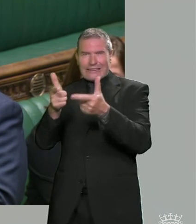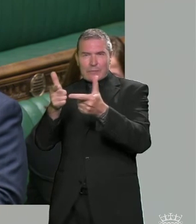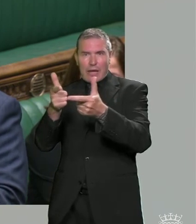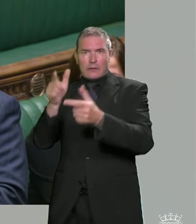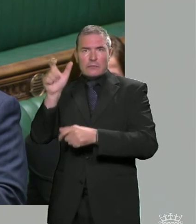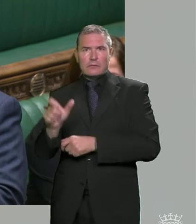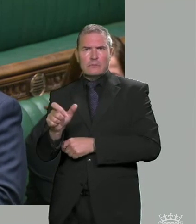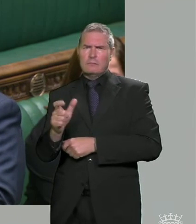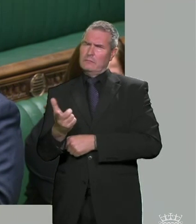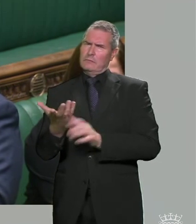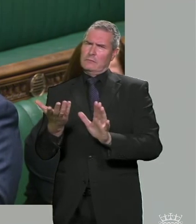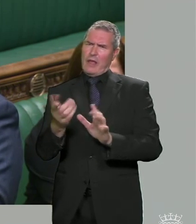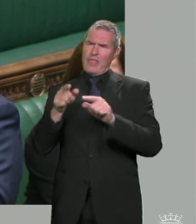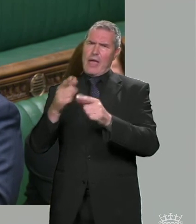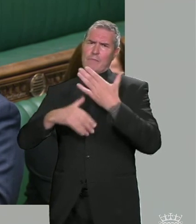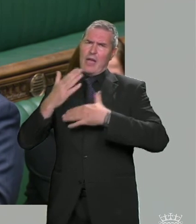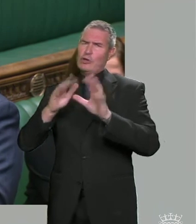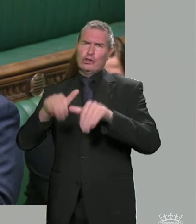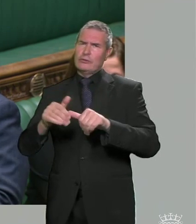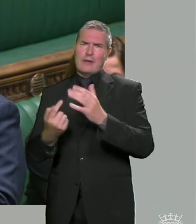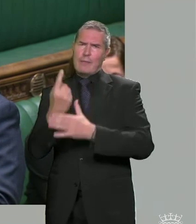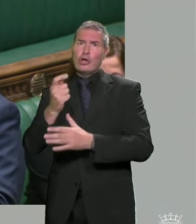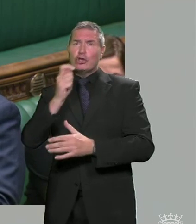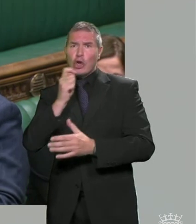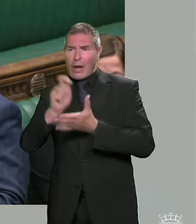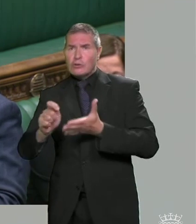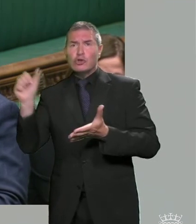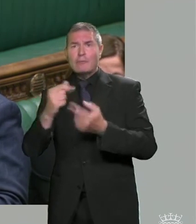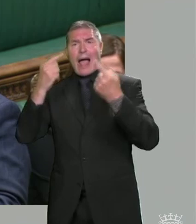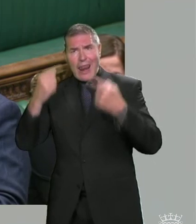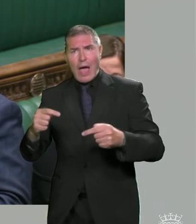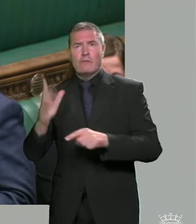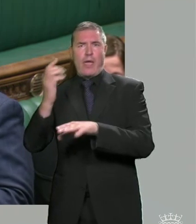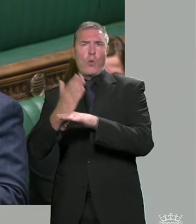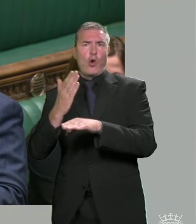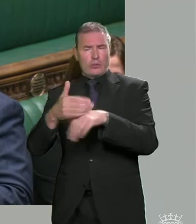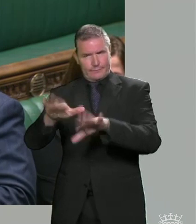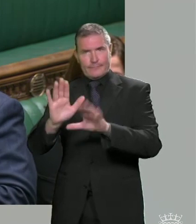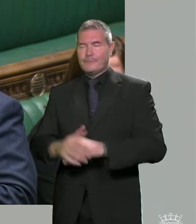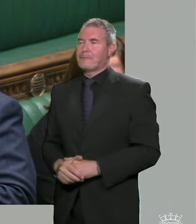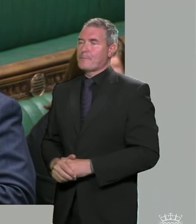We must all stand up in this House for the rights of journalists to be able to go about their work safely.